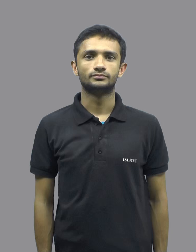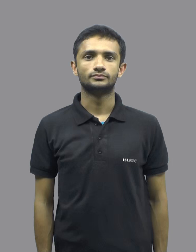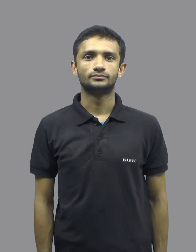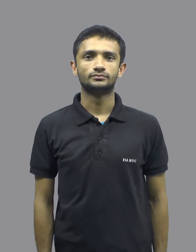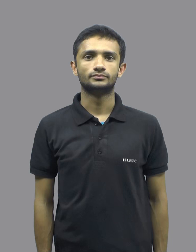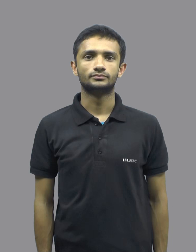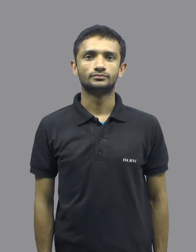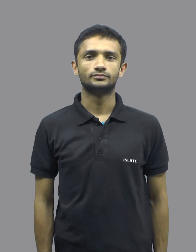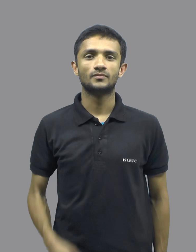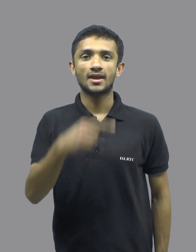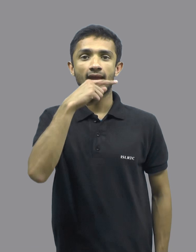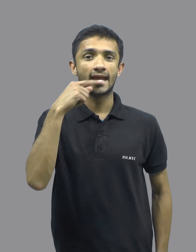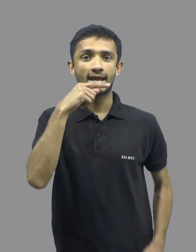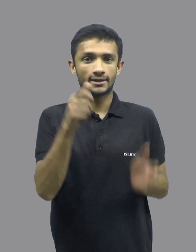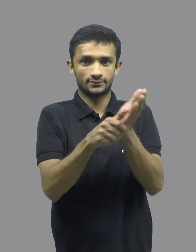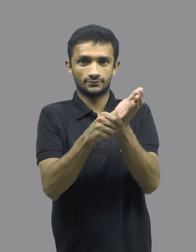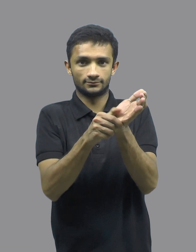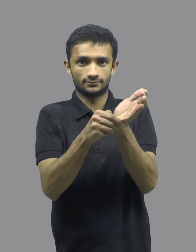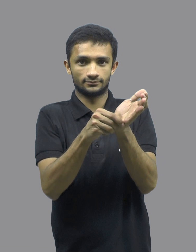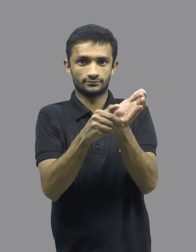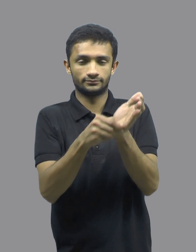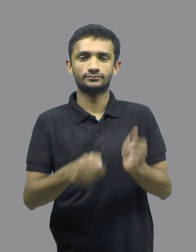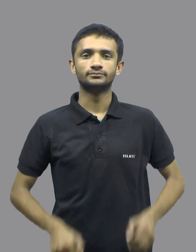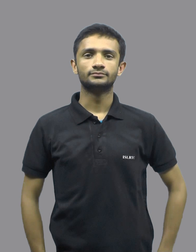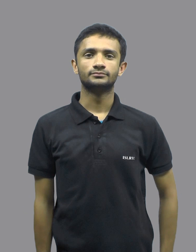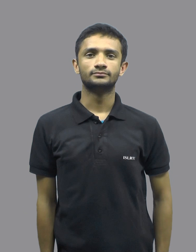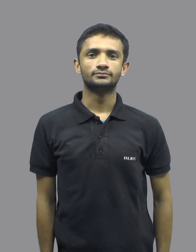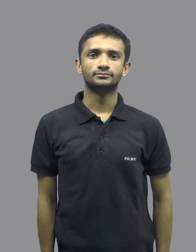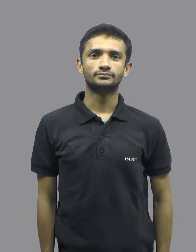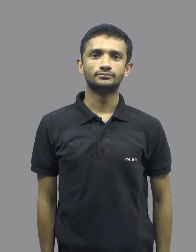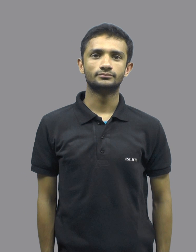Pomegranate